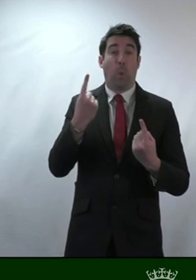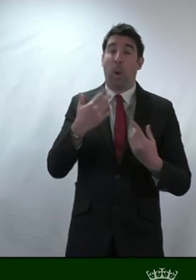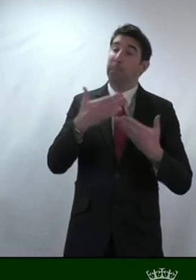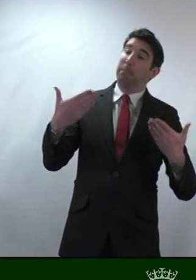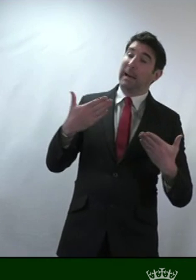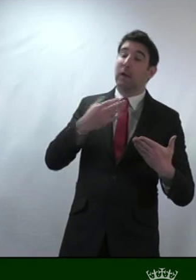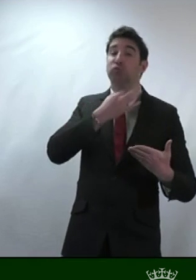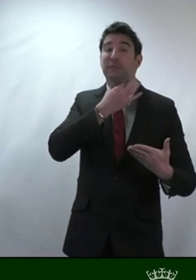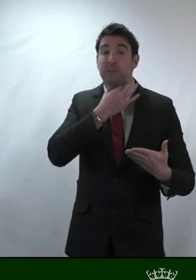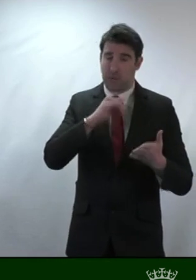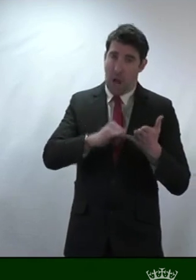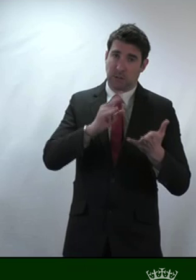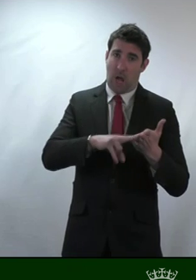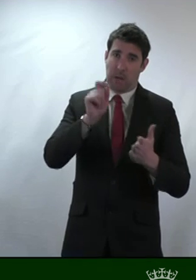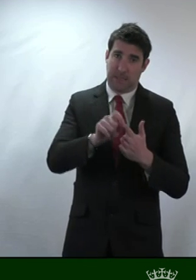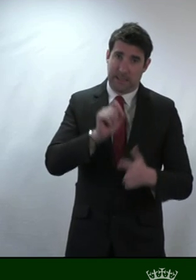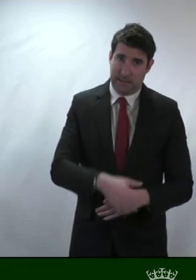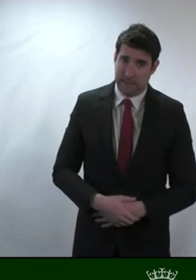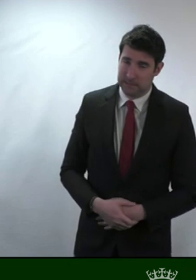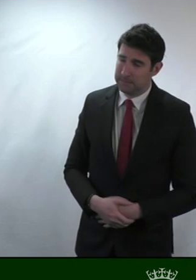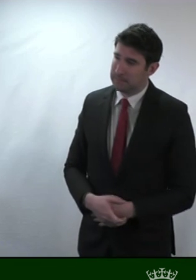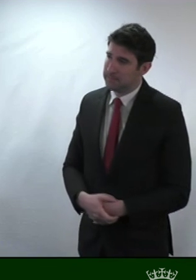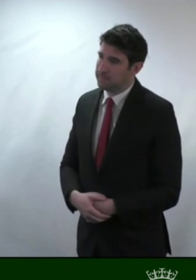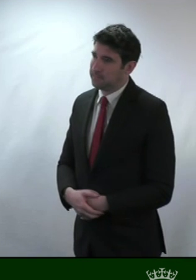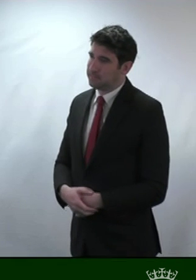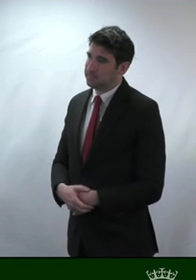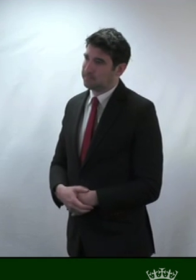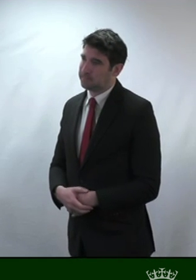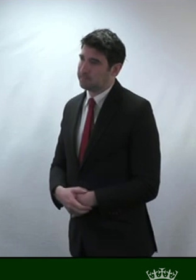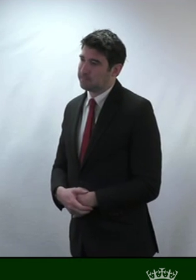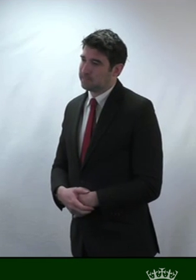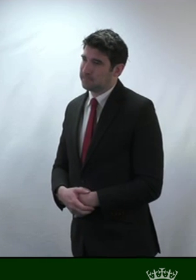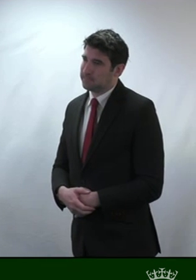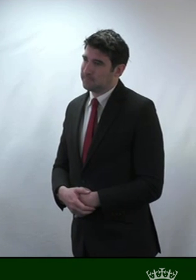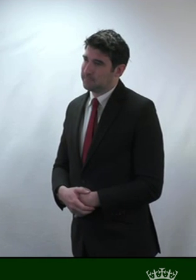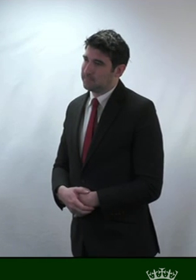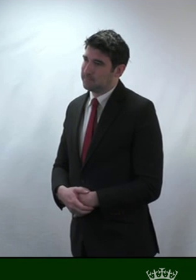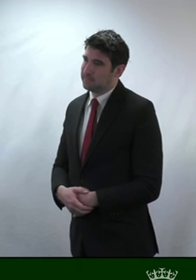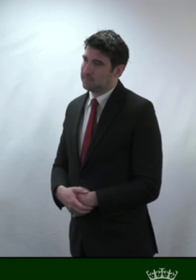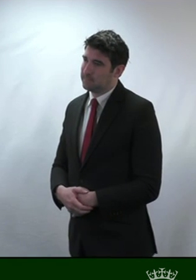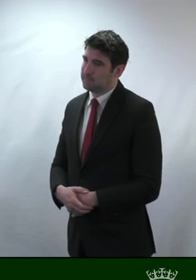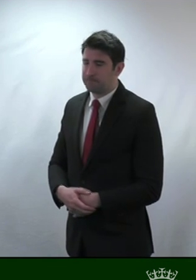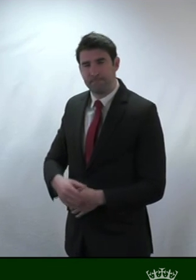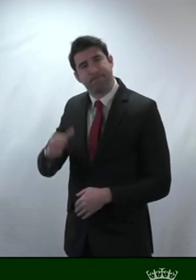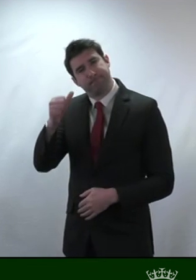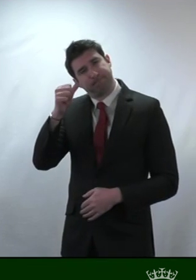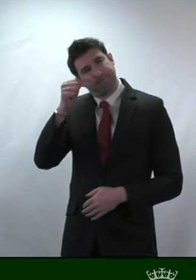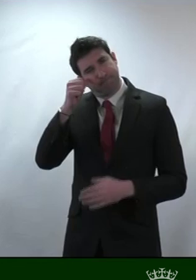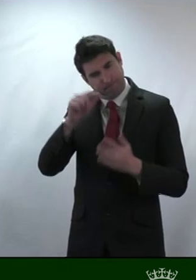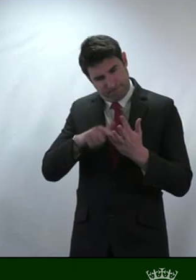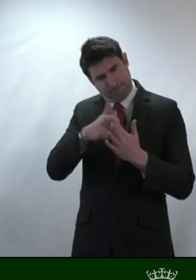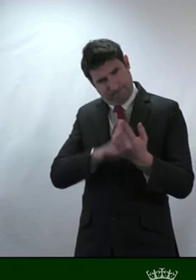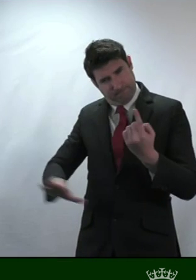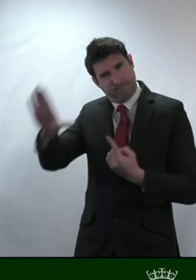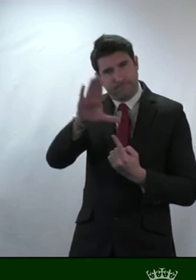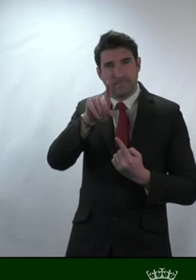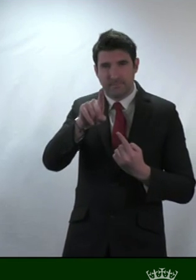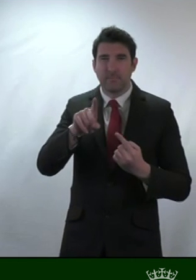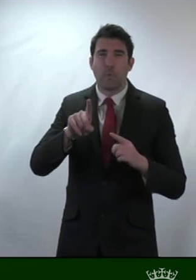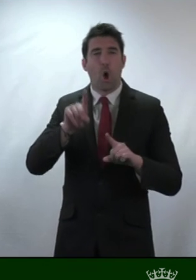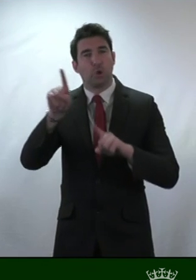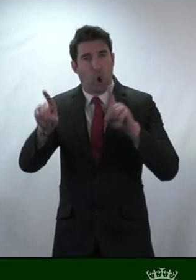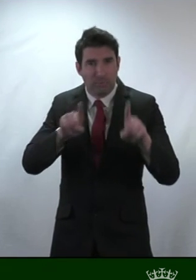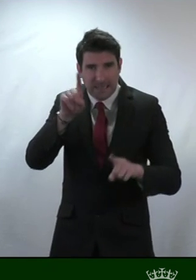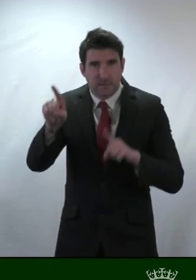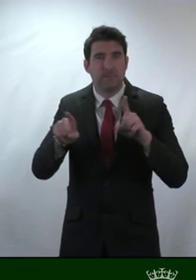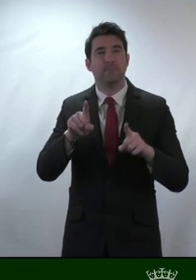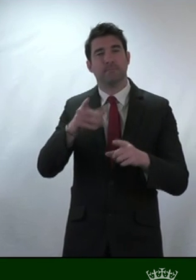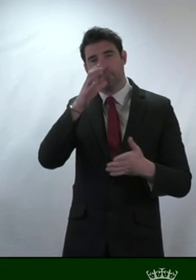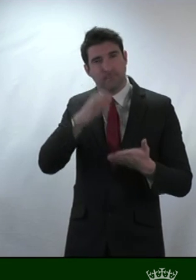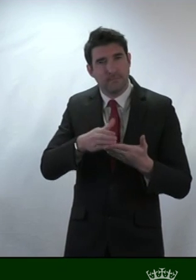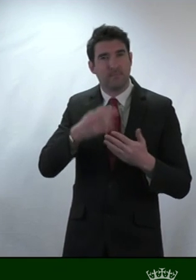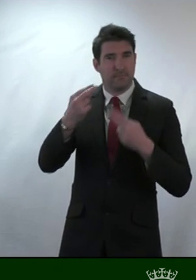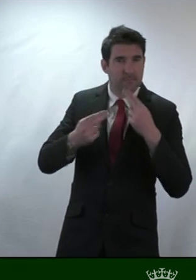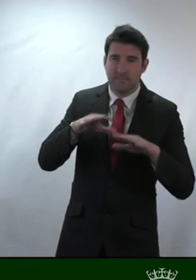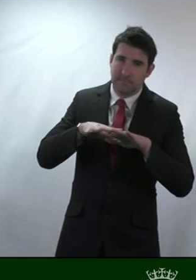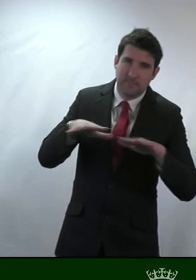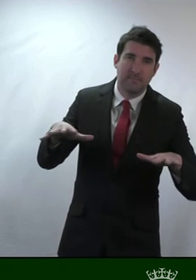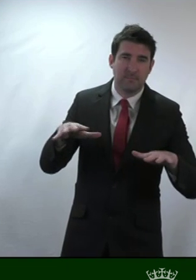As my right hon. Friend knows, the tourism and hospitality sector in constituencies across the country, but particularly in Derbyshire Dales, has been severely affected by the pandemic and the national restrictions.